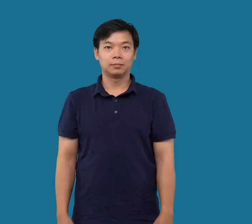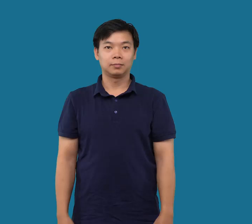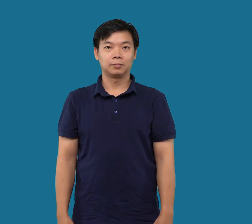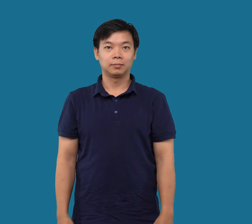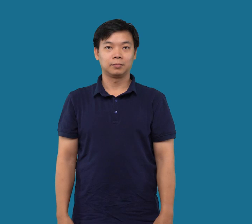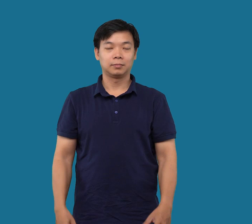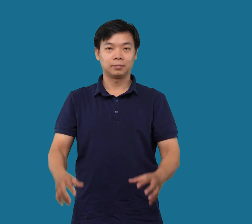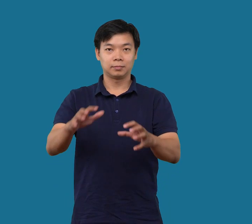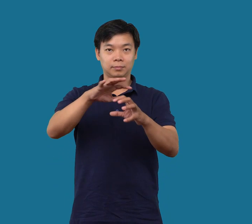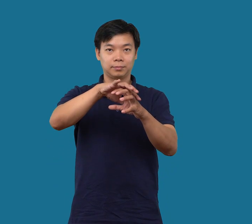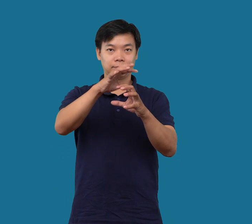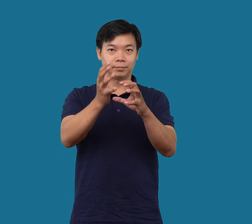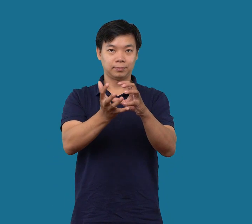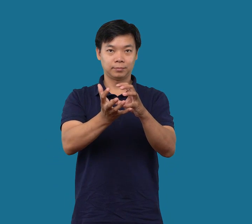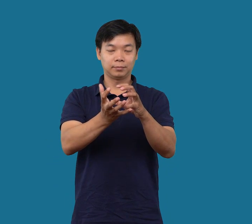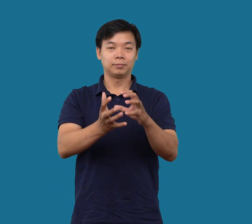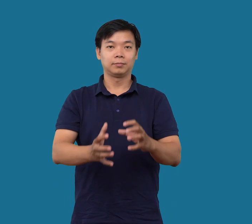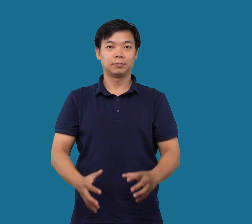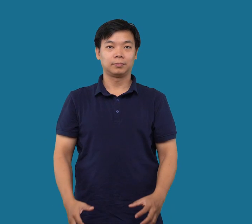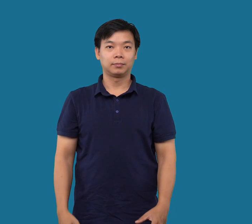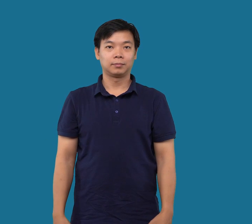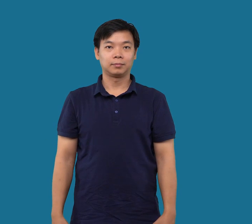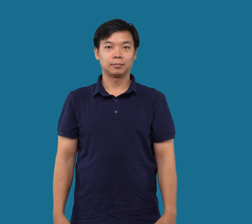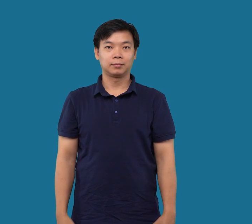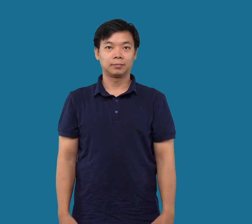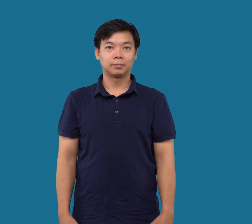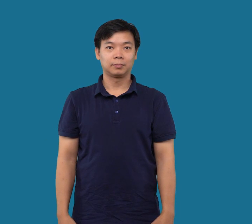hình cầu